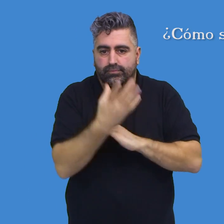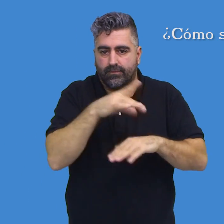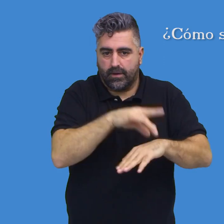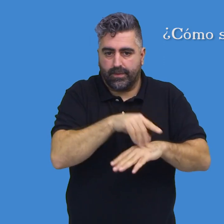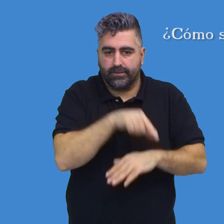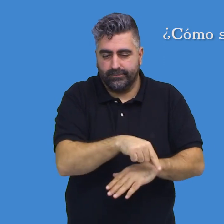enfermo